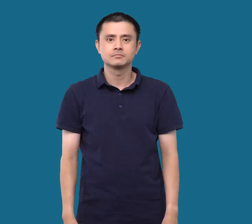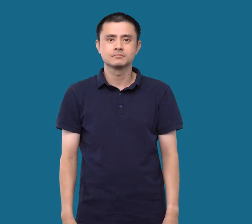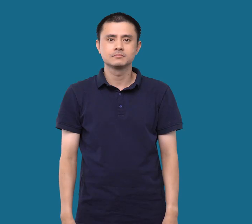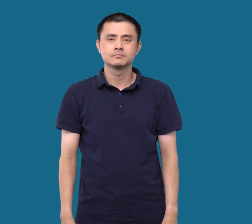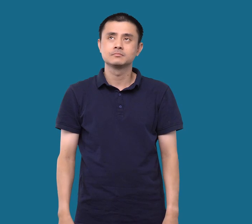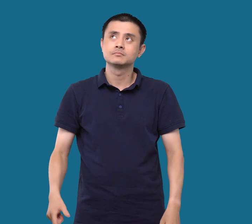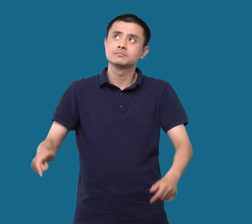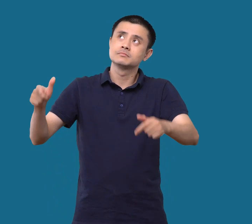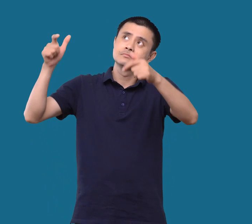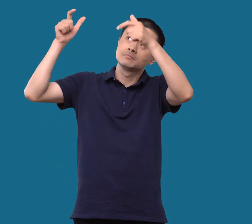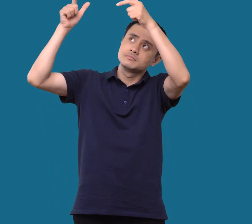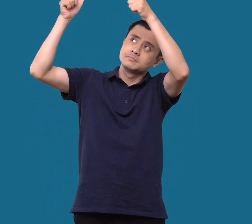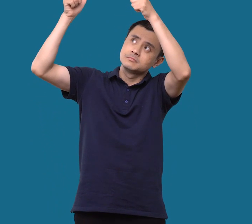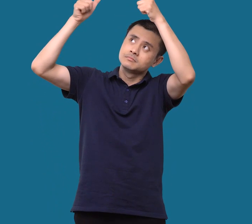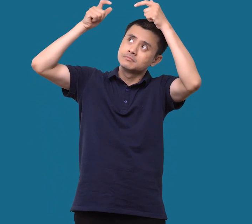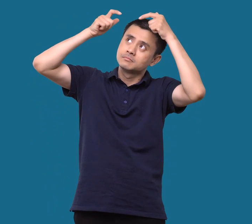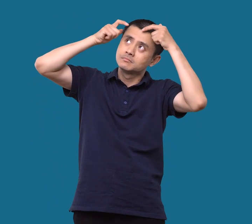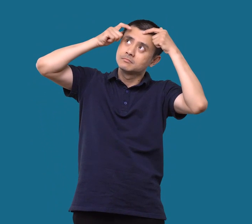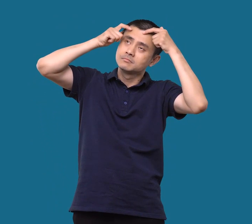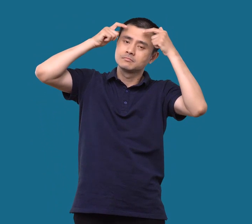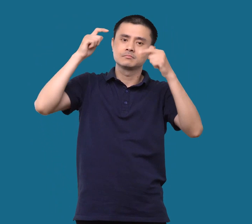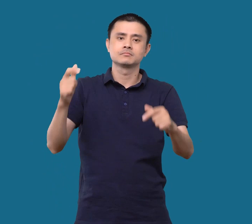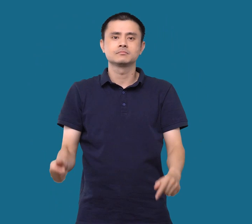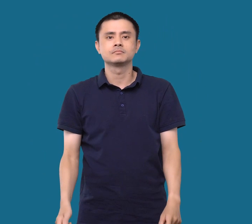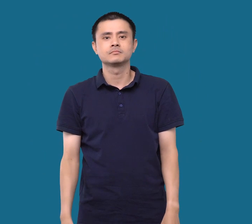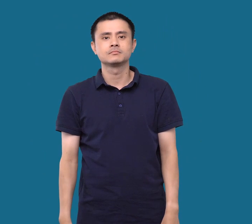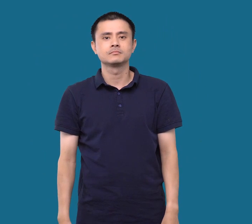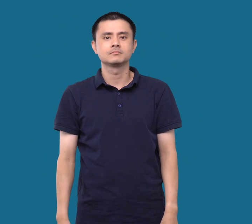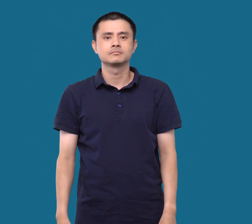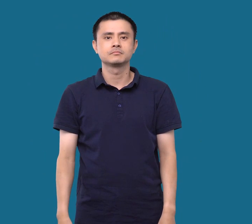lên ngôi